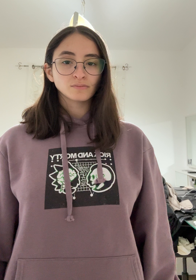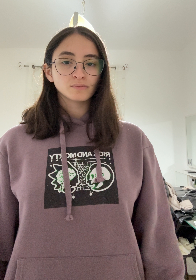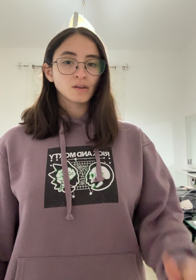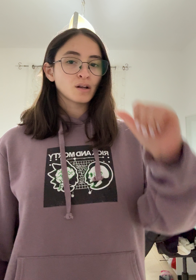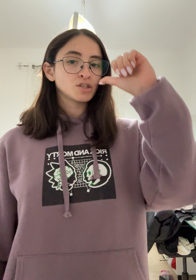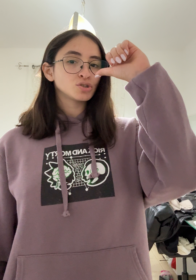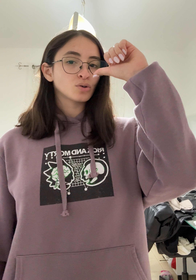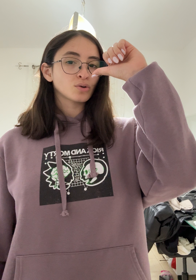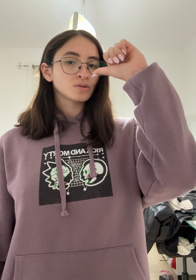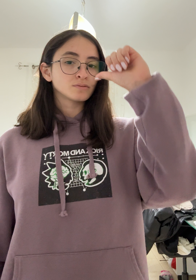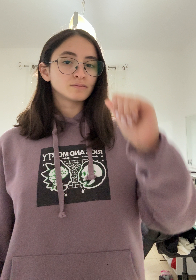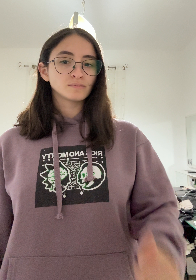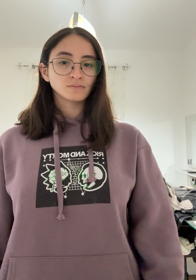לשתות